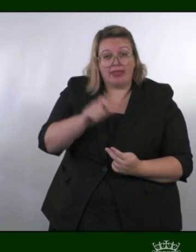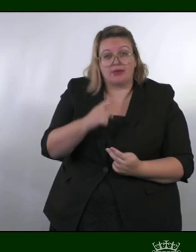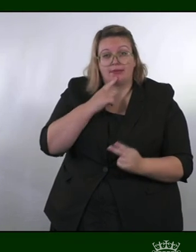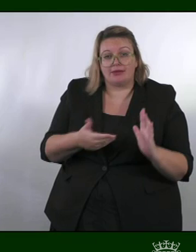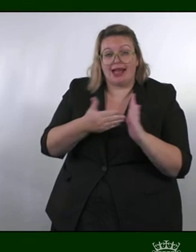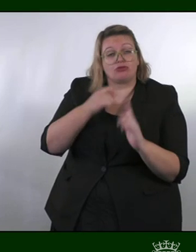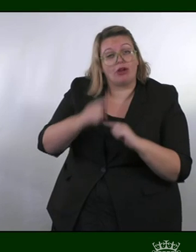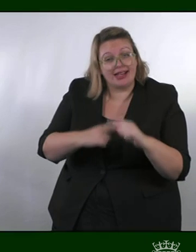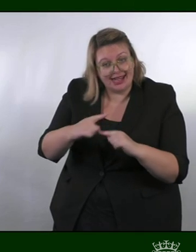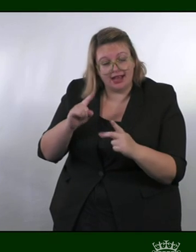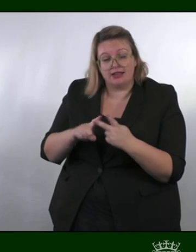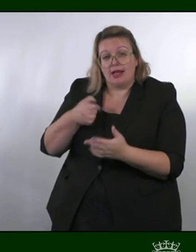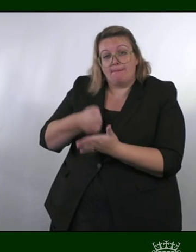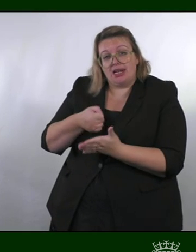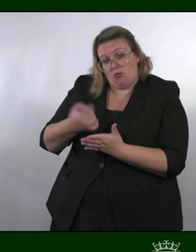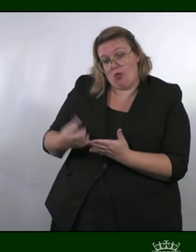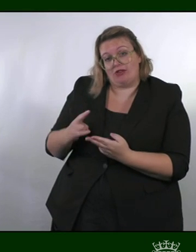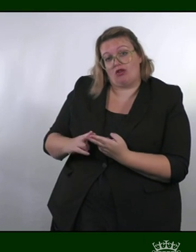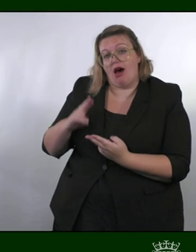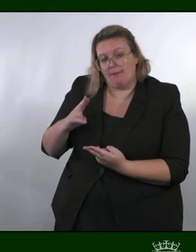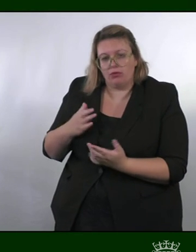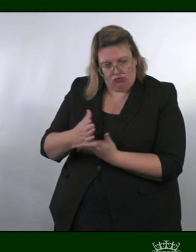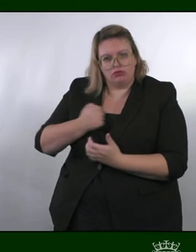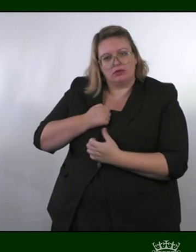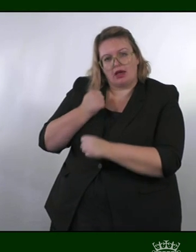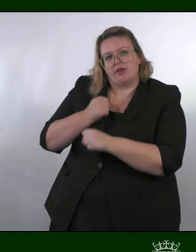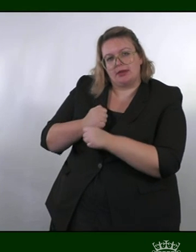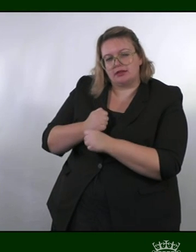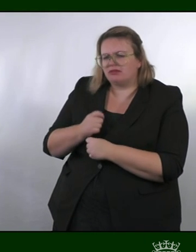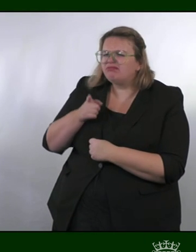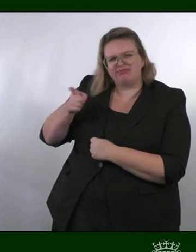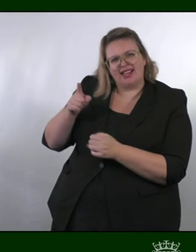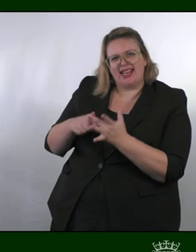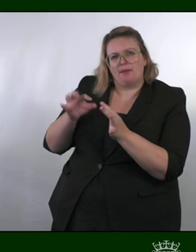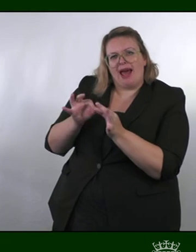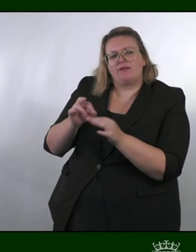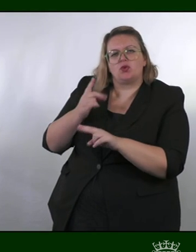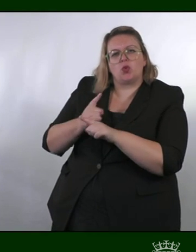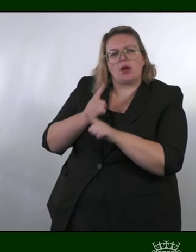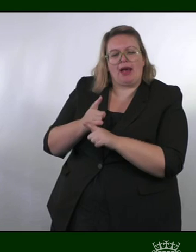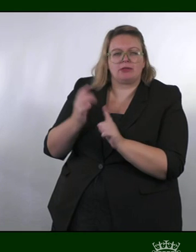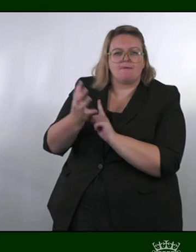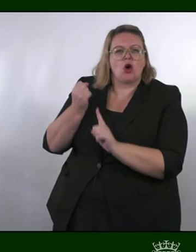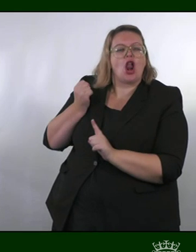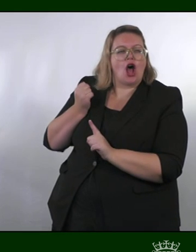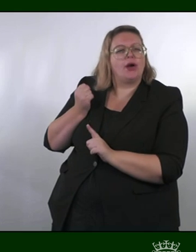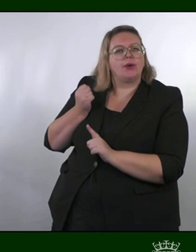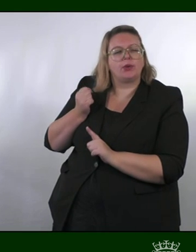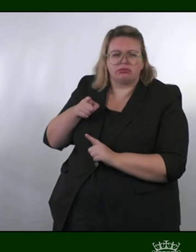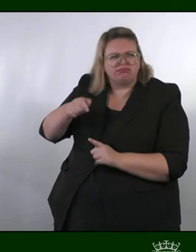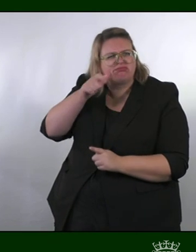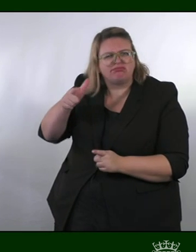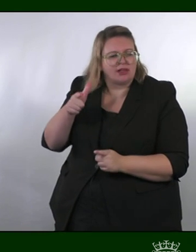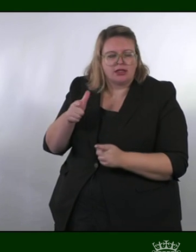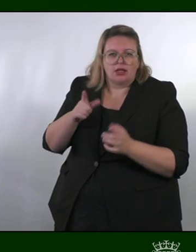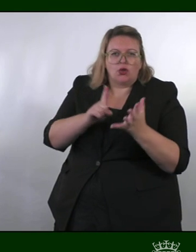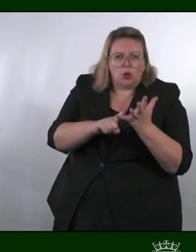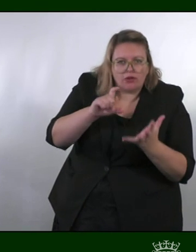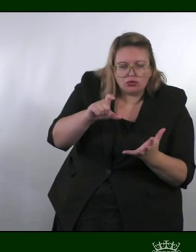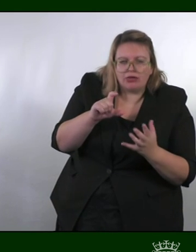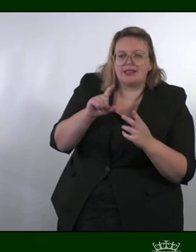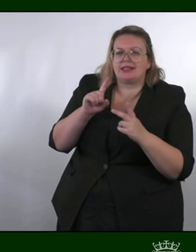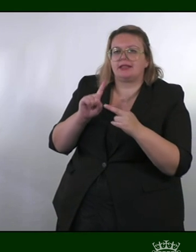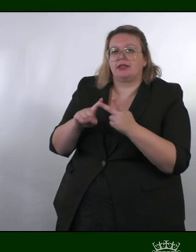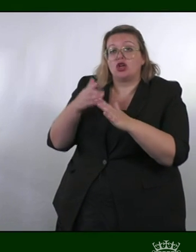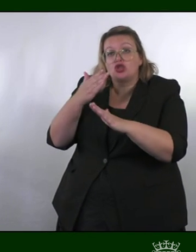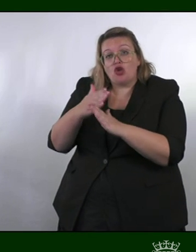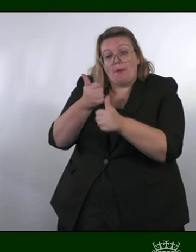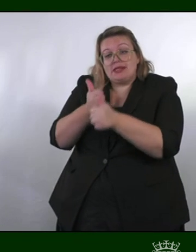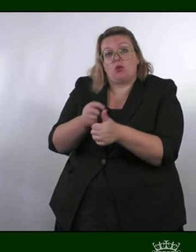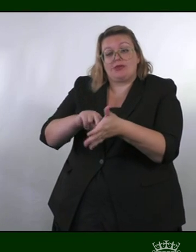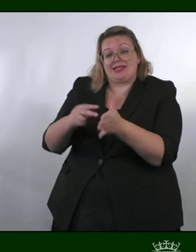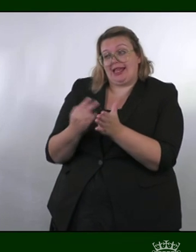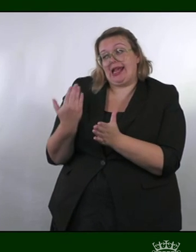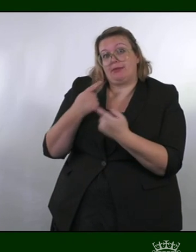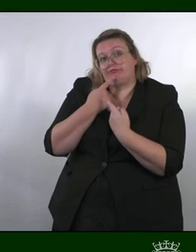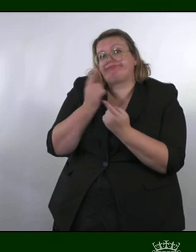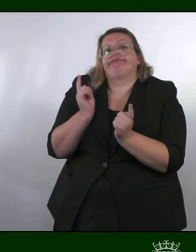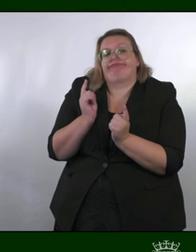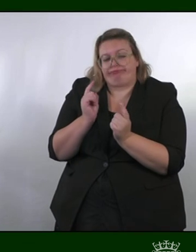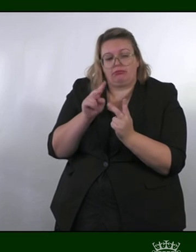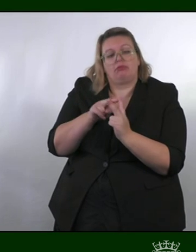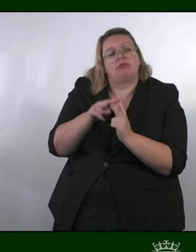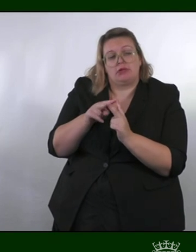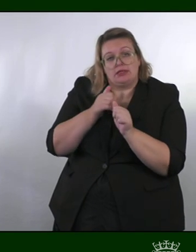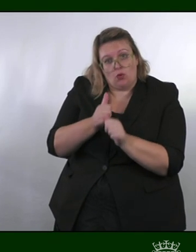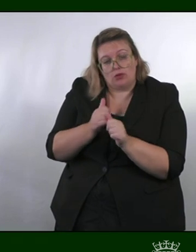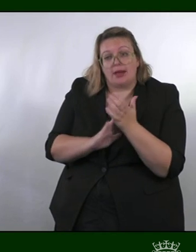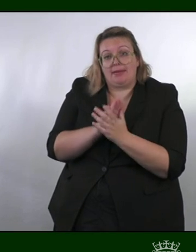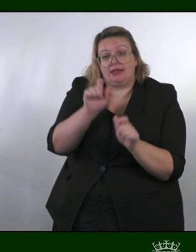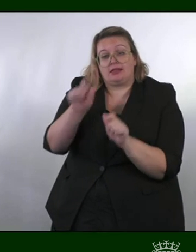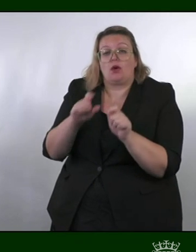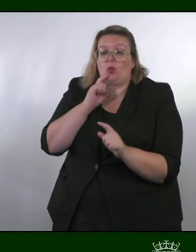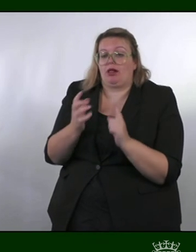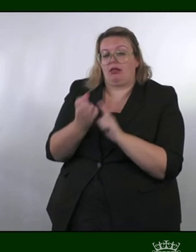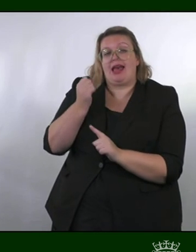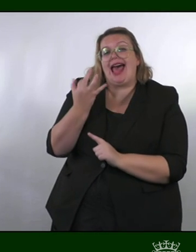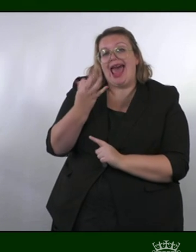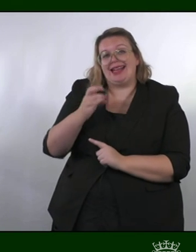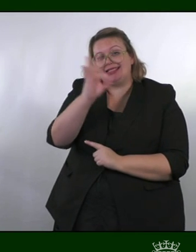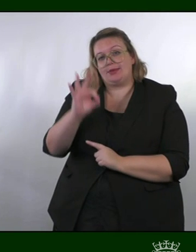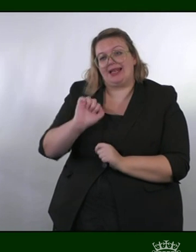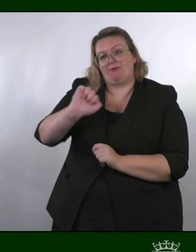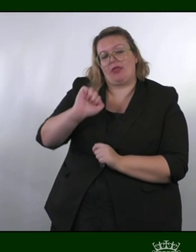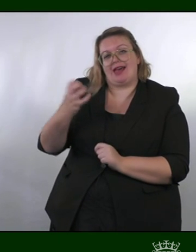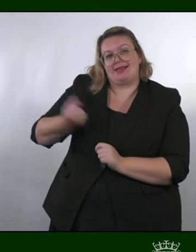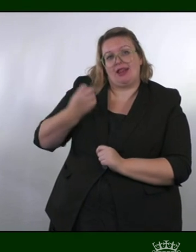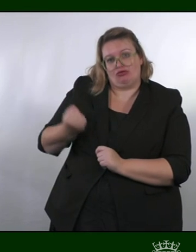The right hon. Gentleman makes the point about furlough; as he knows, if universal credit is combined with the job support scheme that we have just announced, workers will be getting 80% of their existing salary.